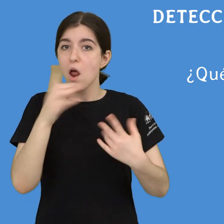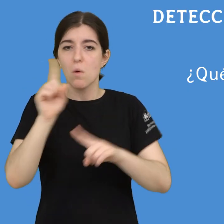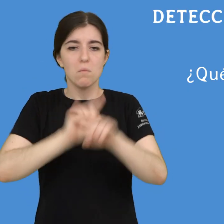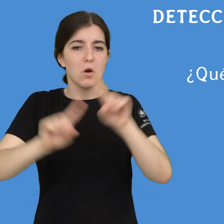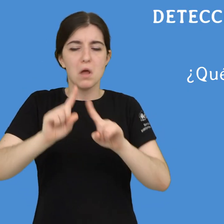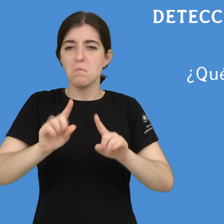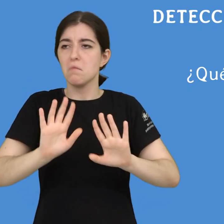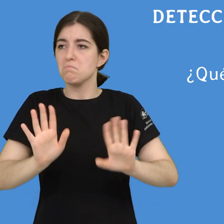problema